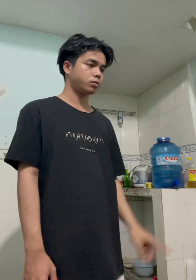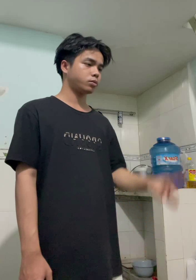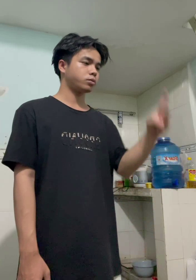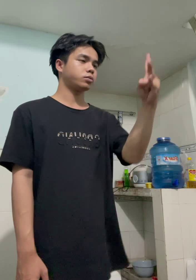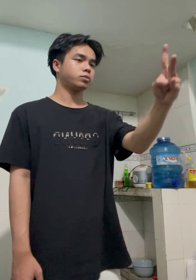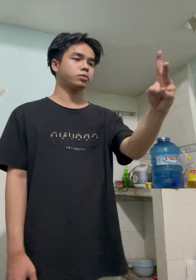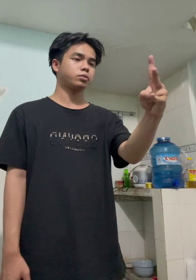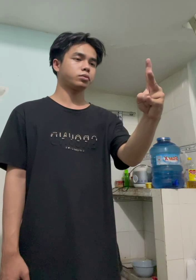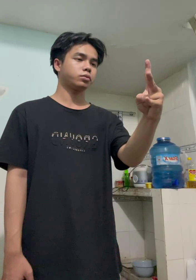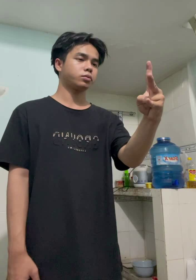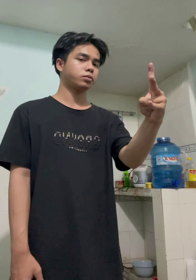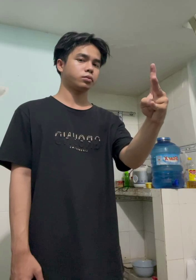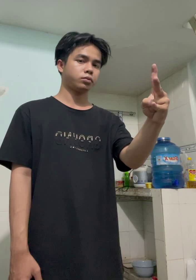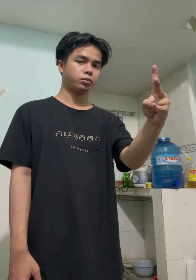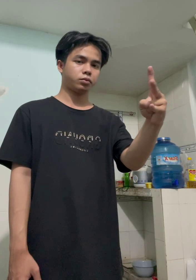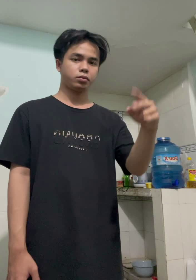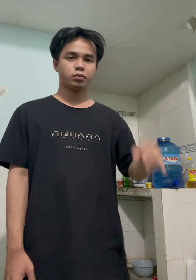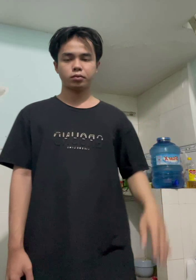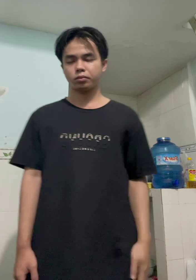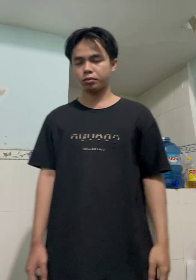h